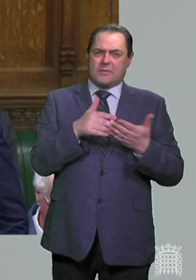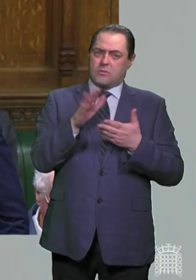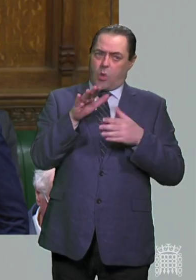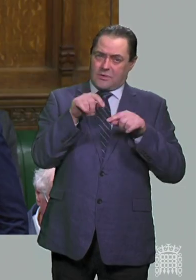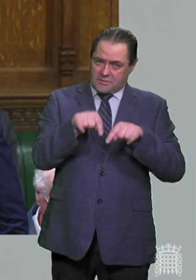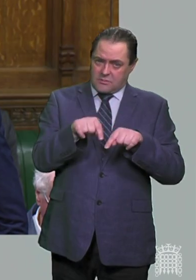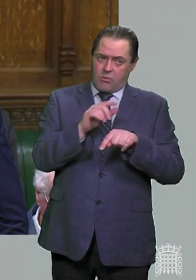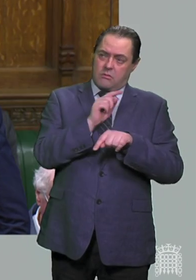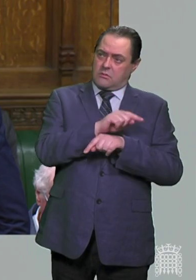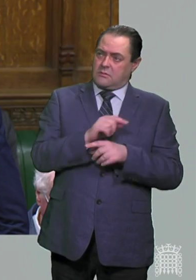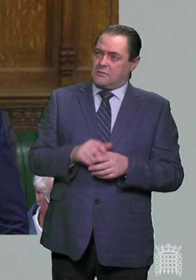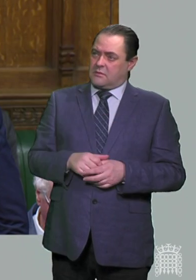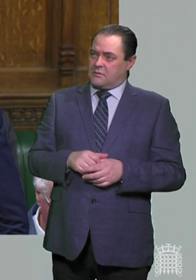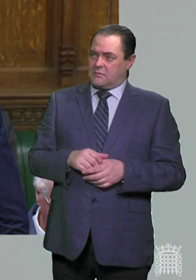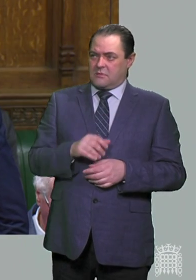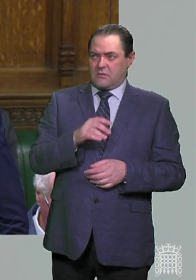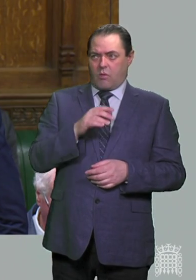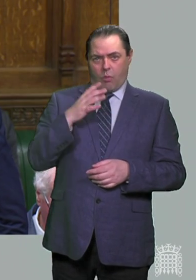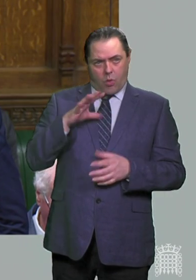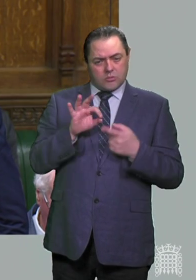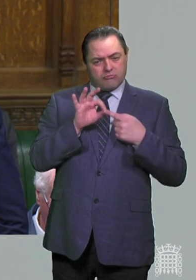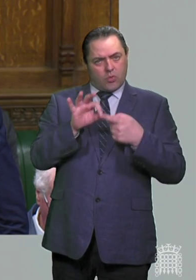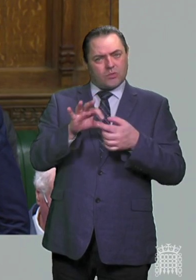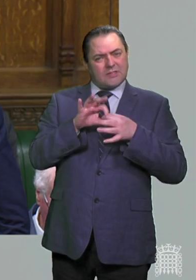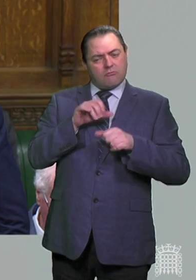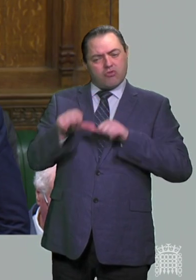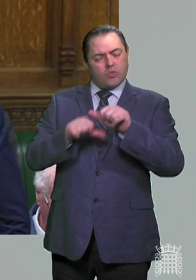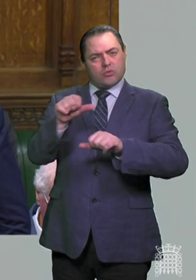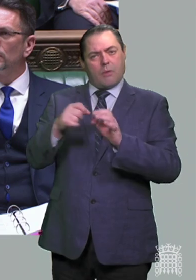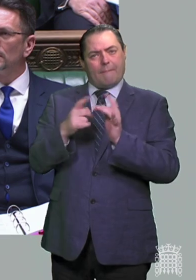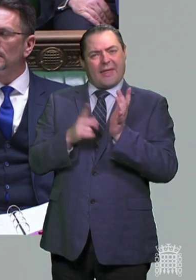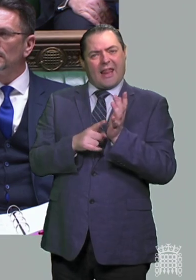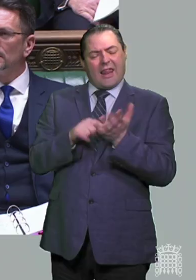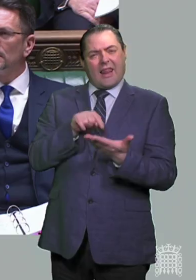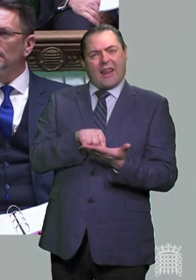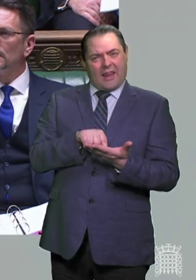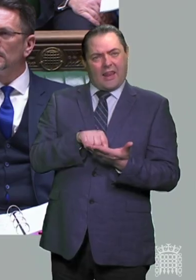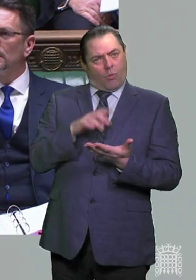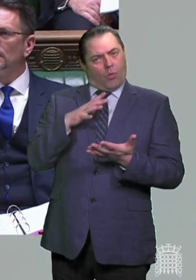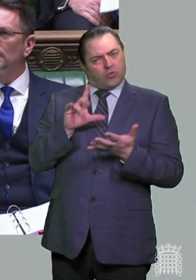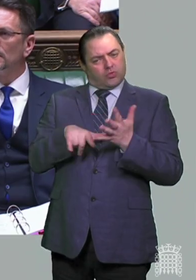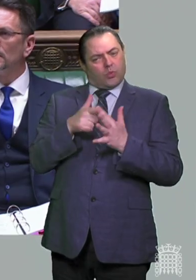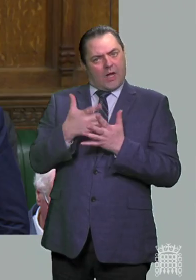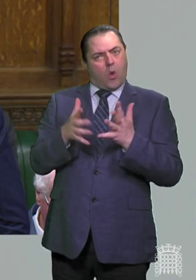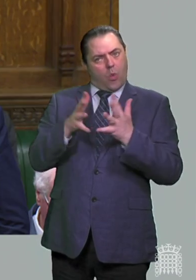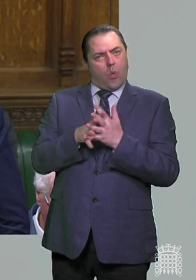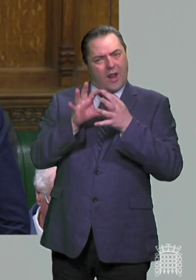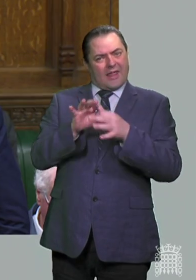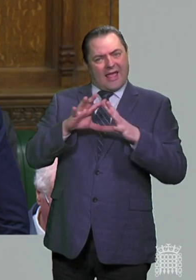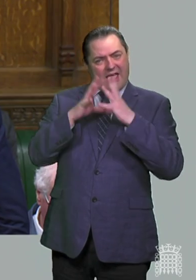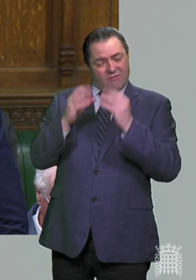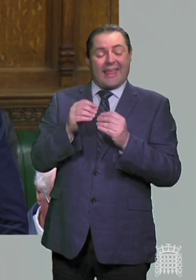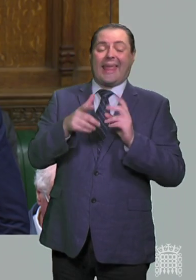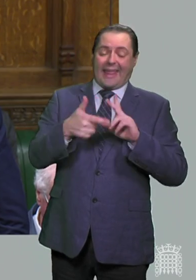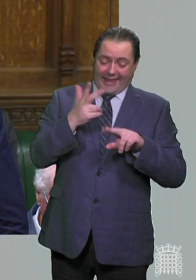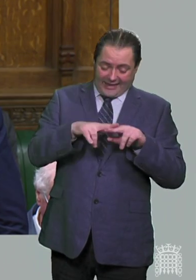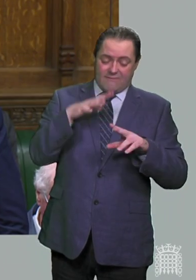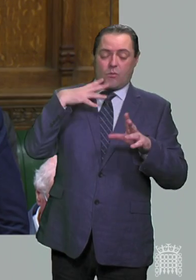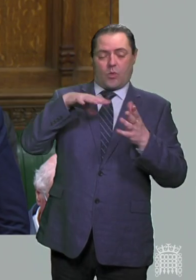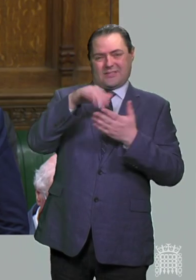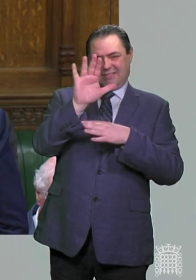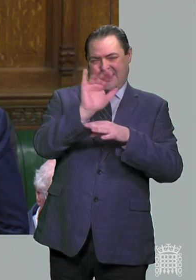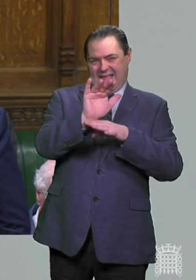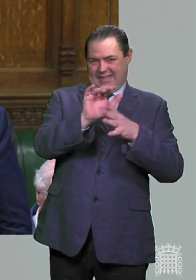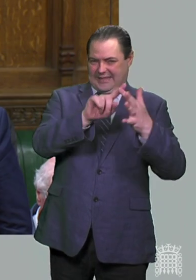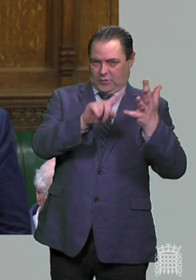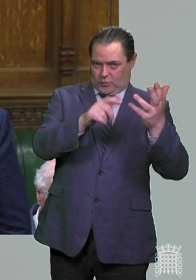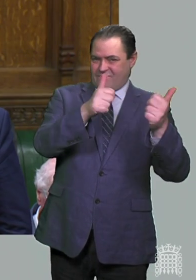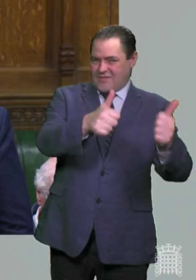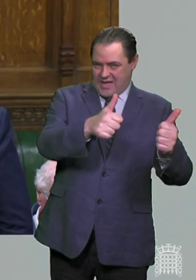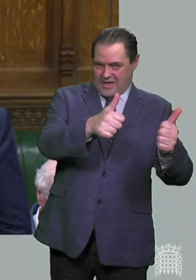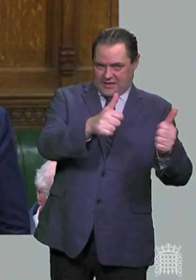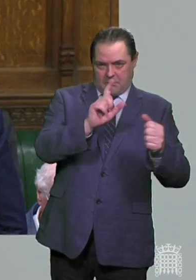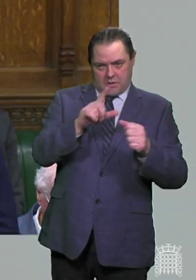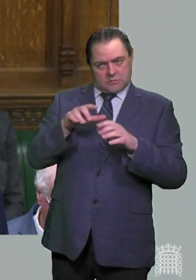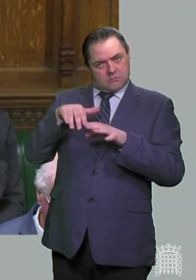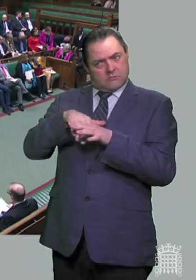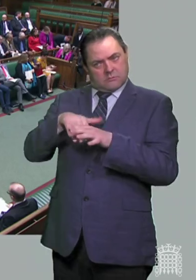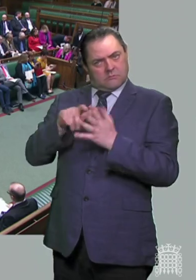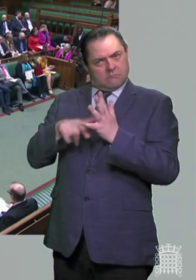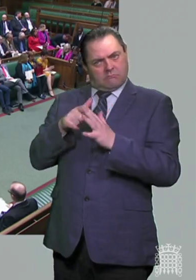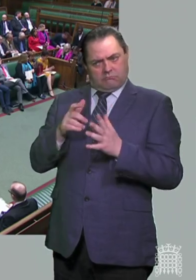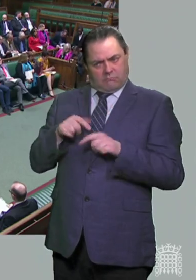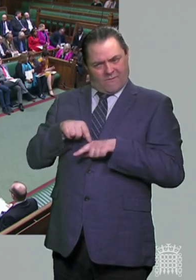Can we not get back to the proposals in the Northern Ireland Protocol Bill, which mean that UK law applies unless a business wants to trade with the EU, in which case it must follow EU law?